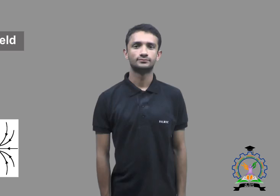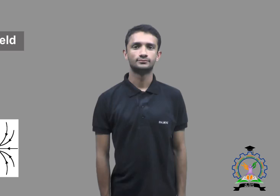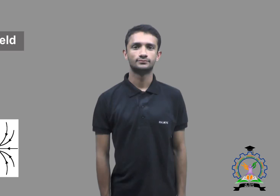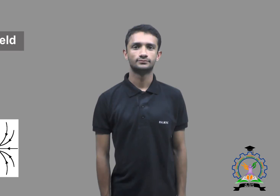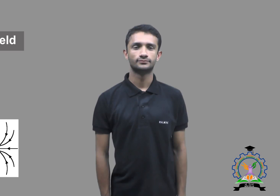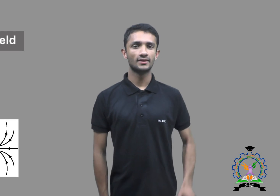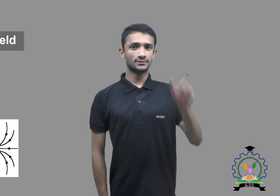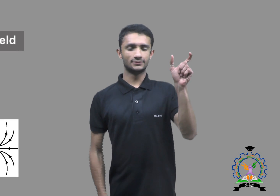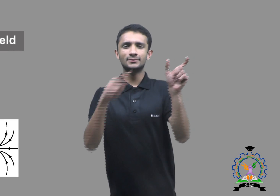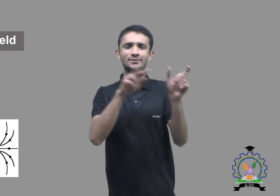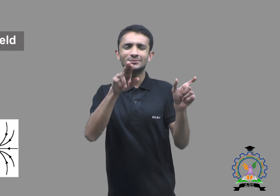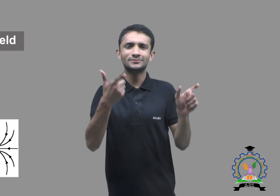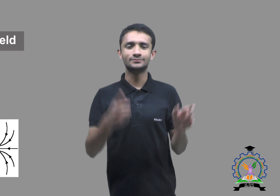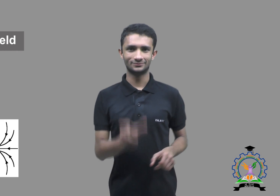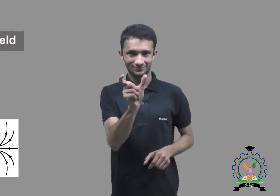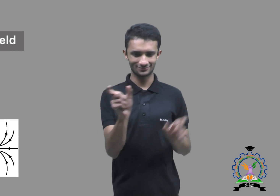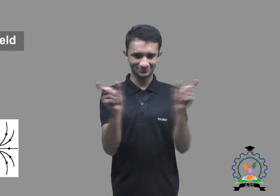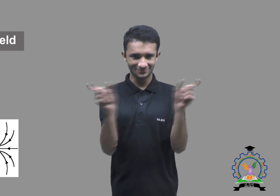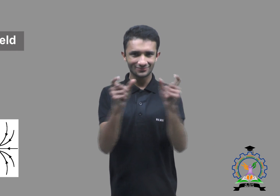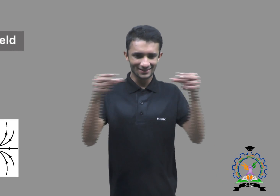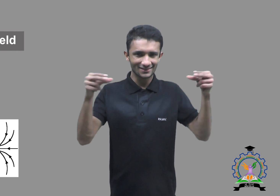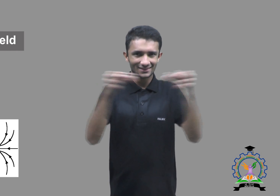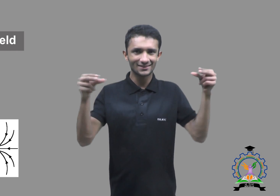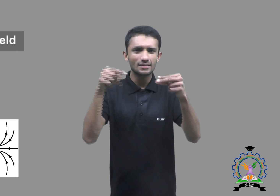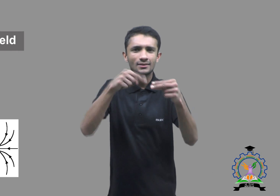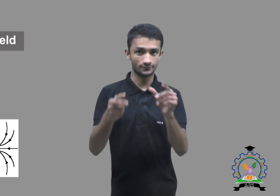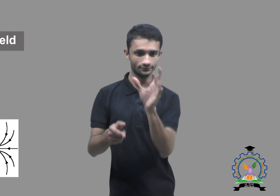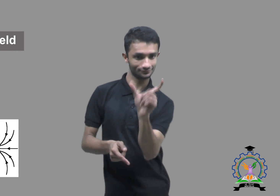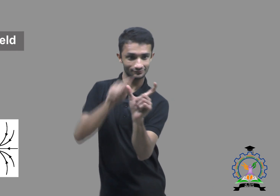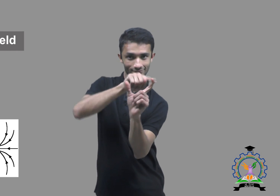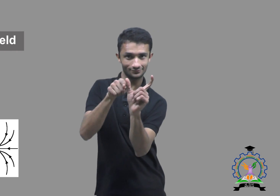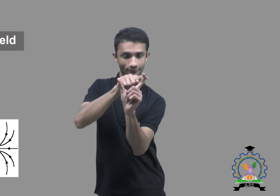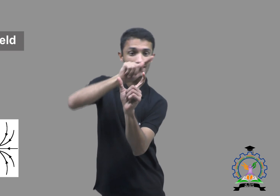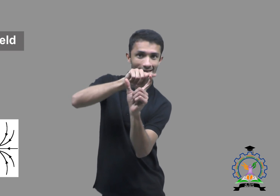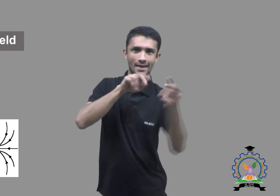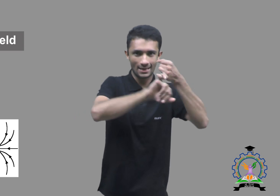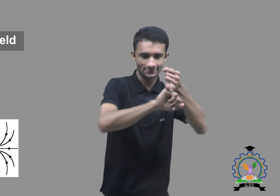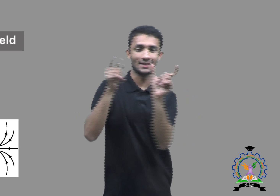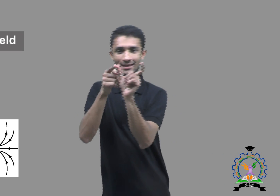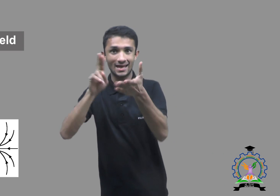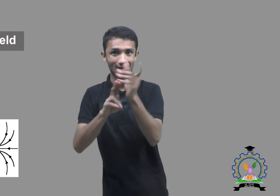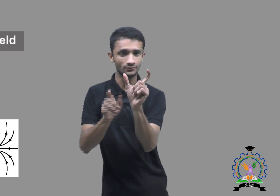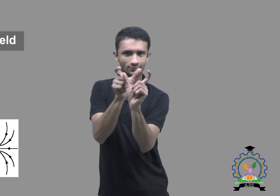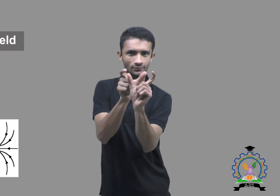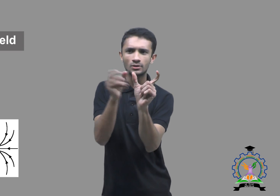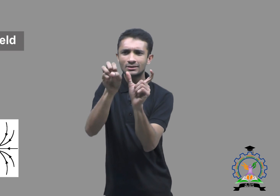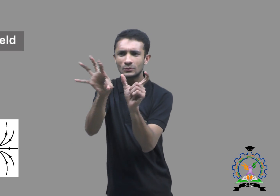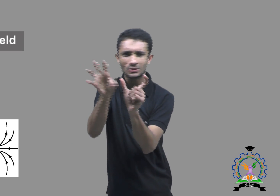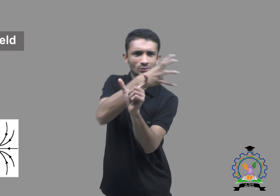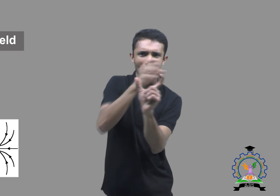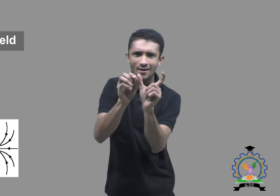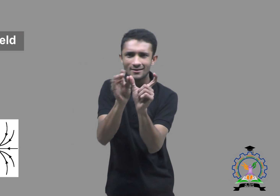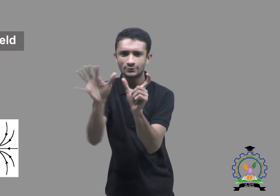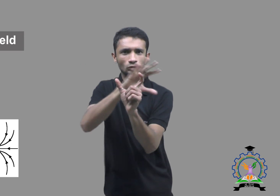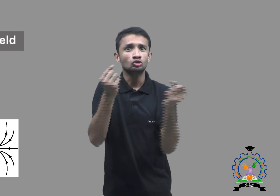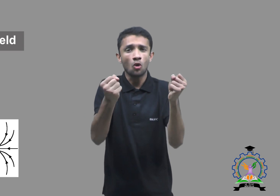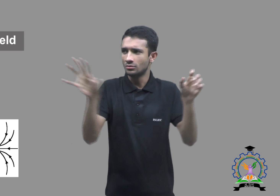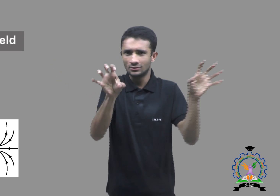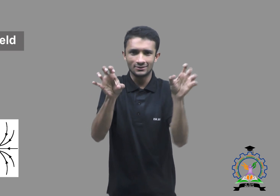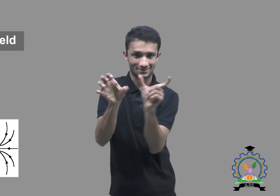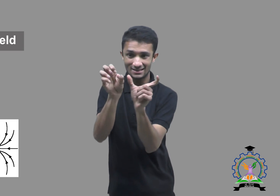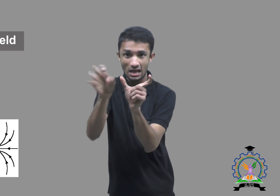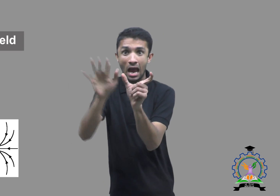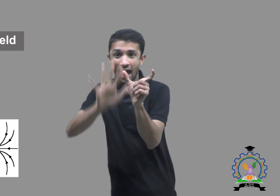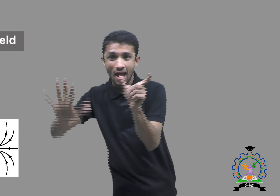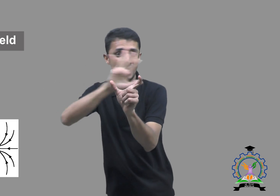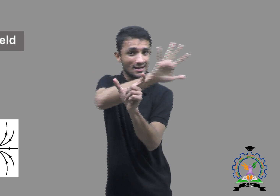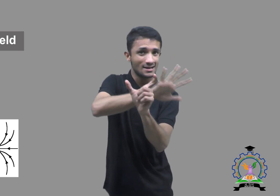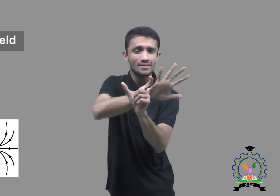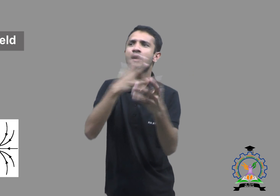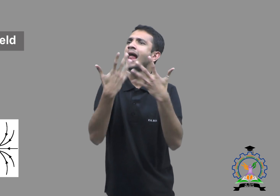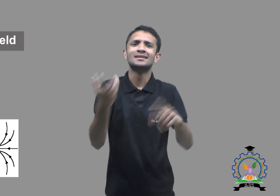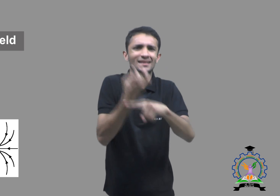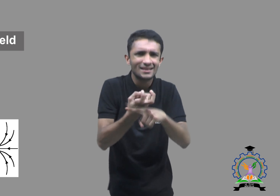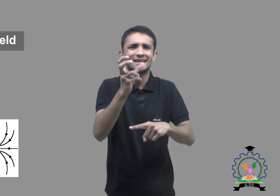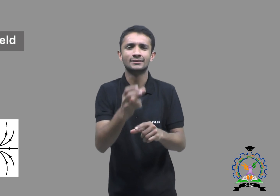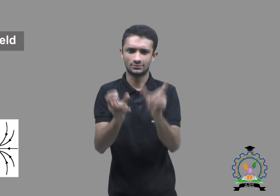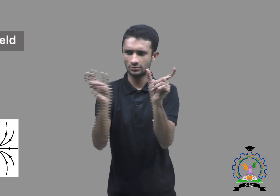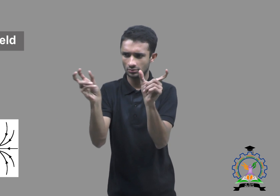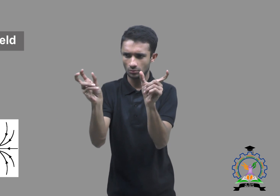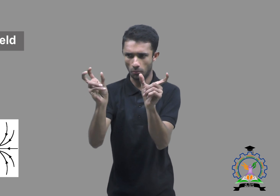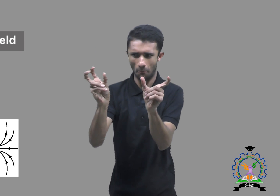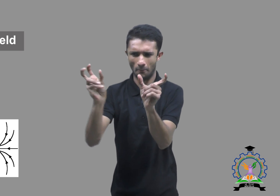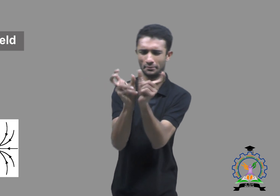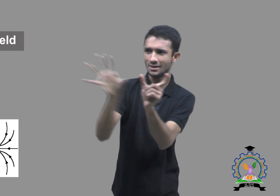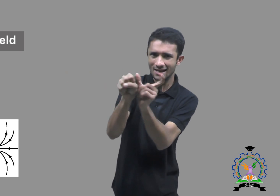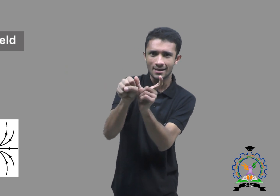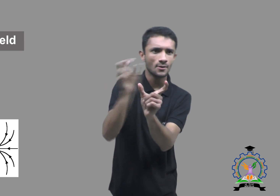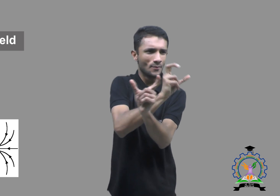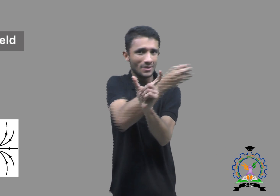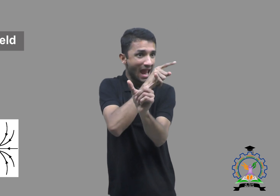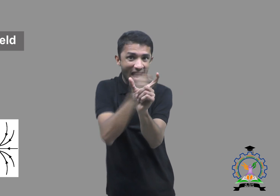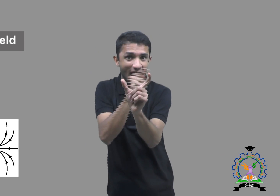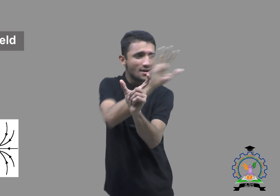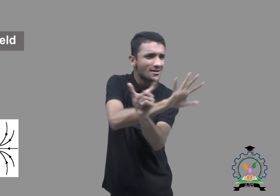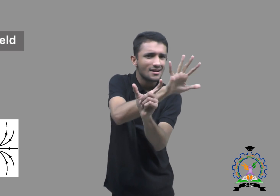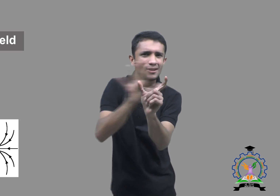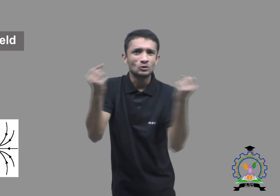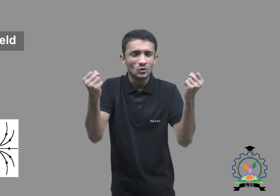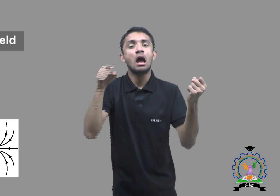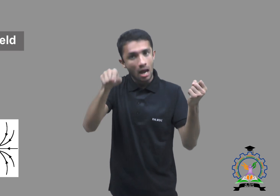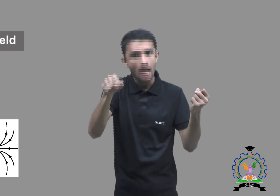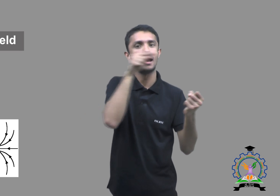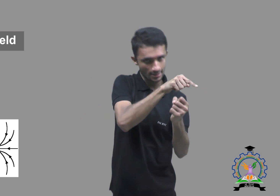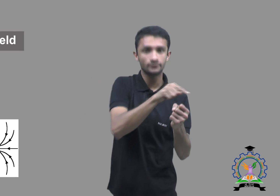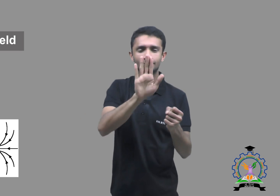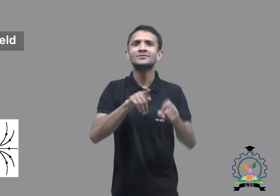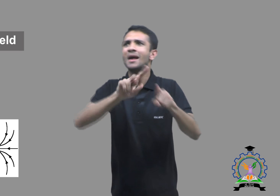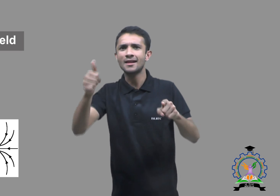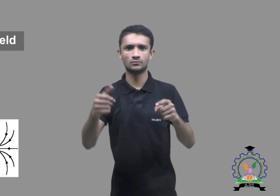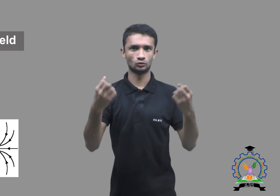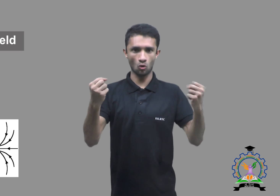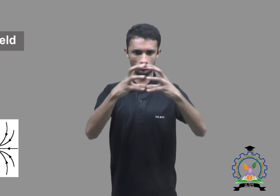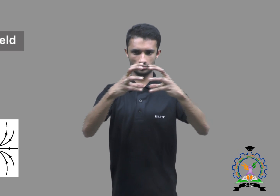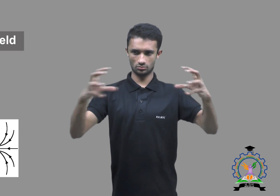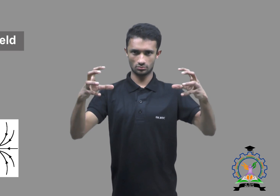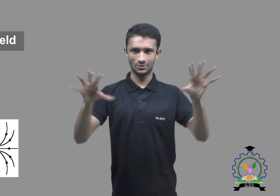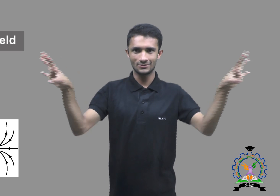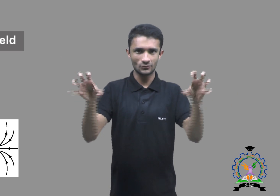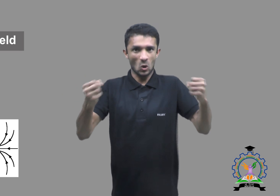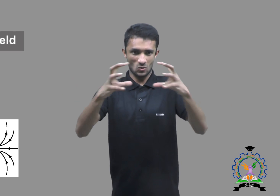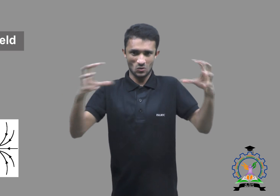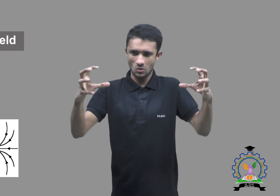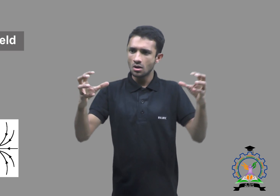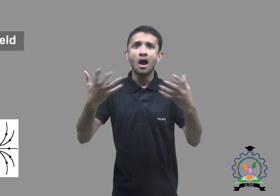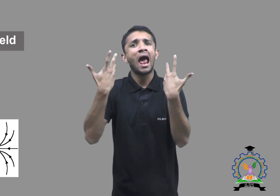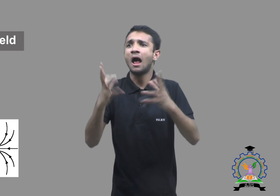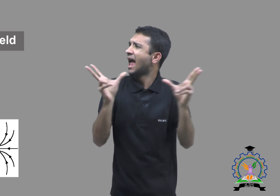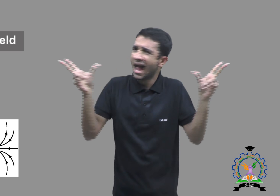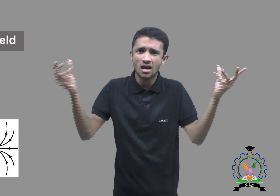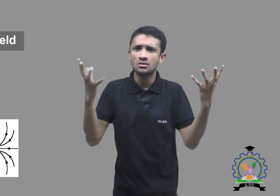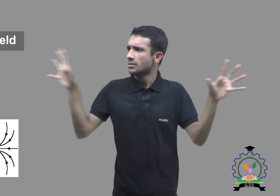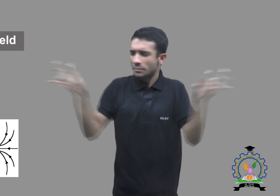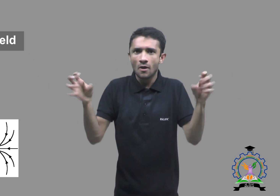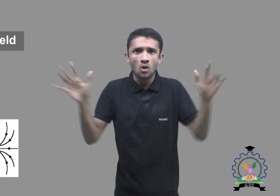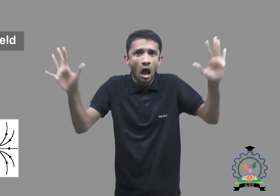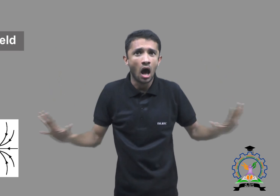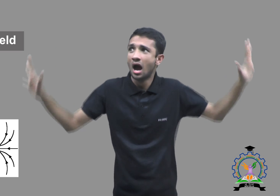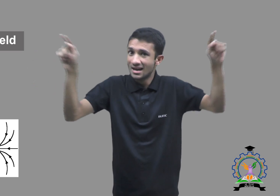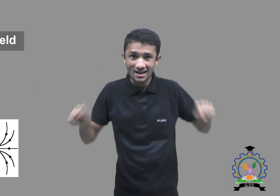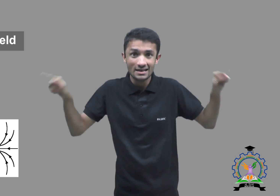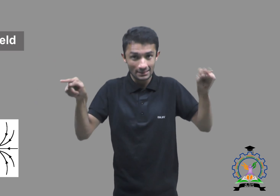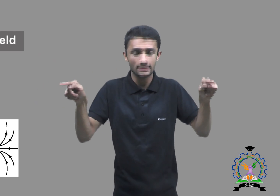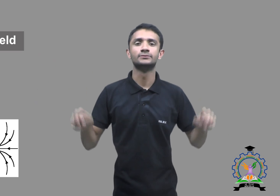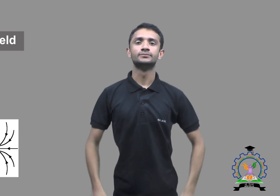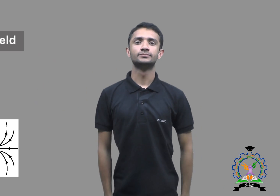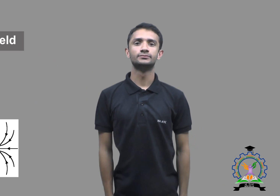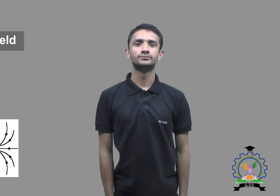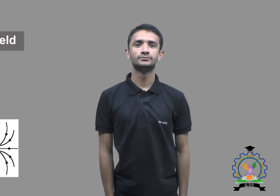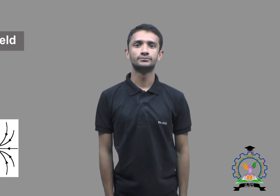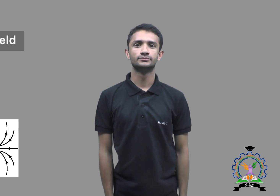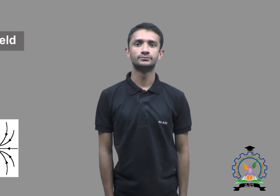Magnetic Field